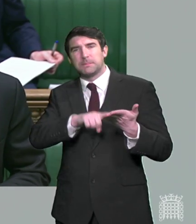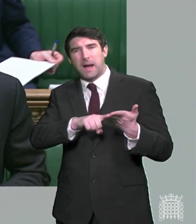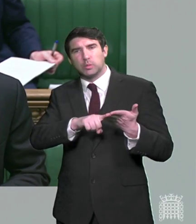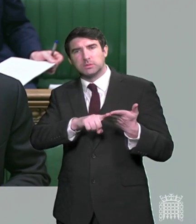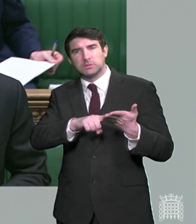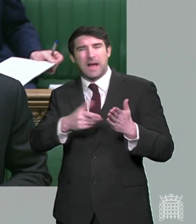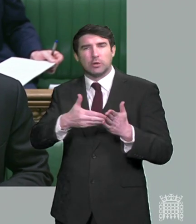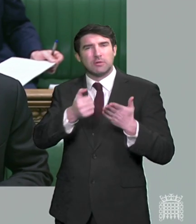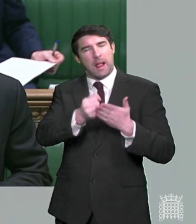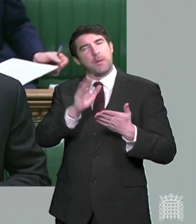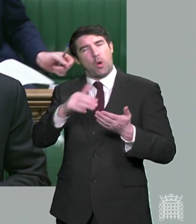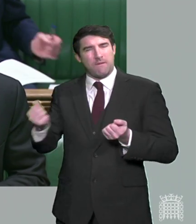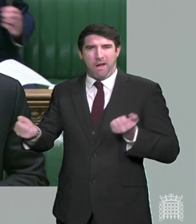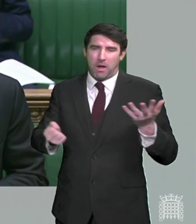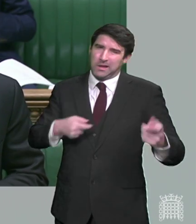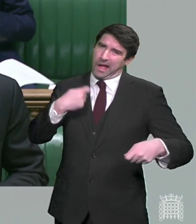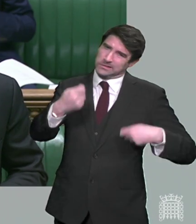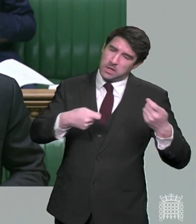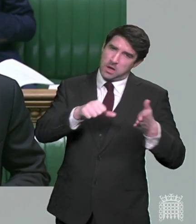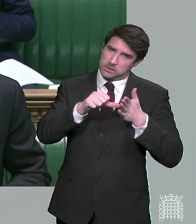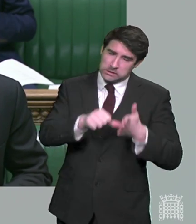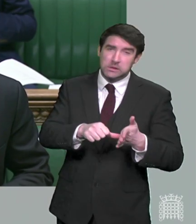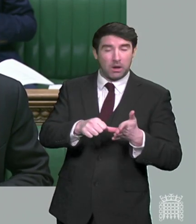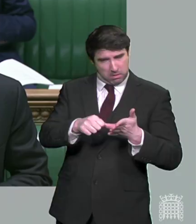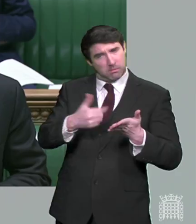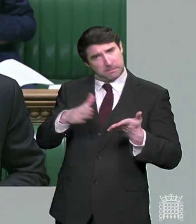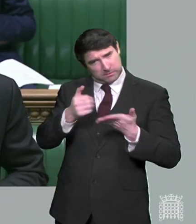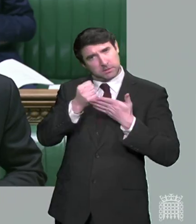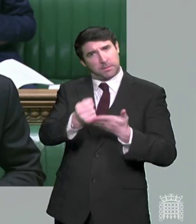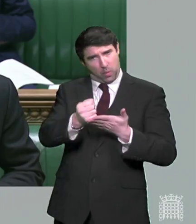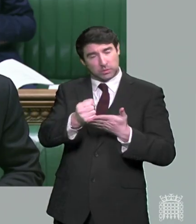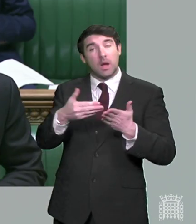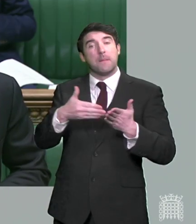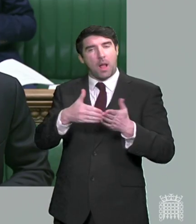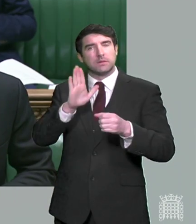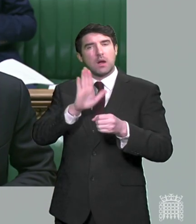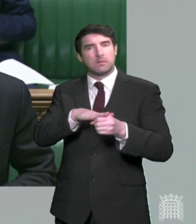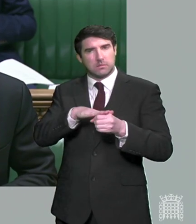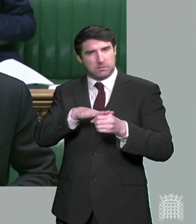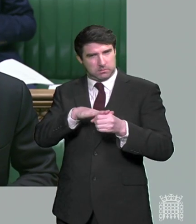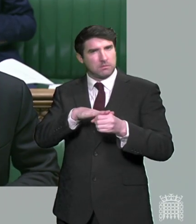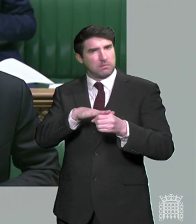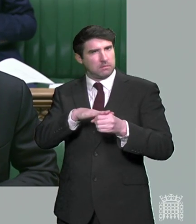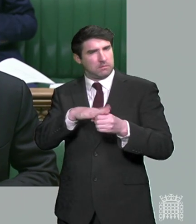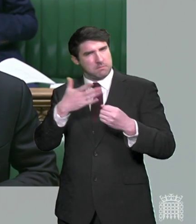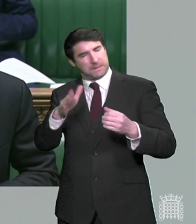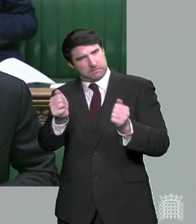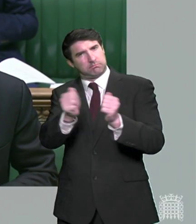That is in addition to the energy price guarantee that has reduced the unit cost of electricity and gas this winter.